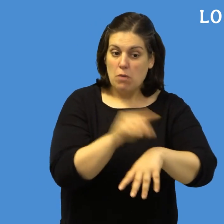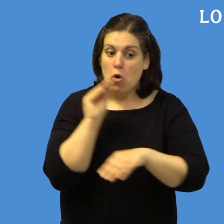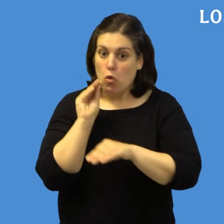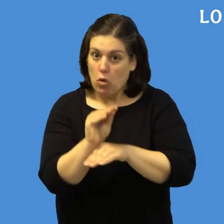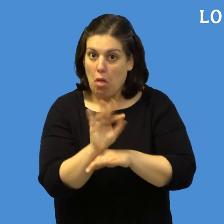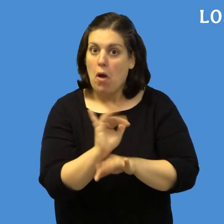cuidar